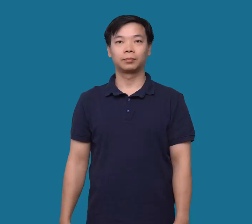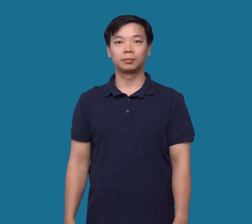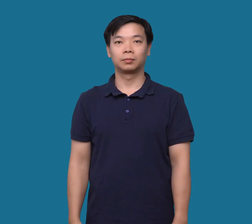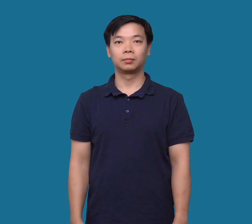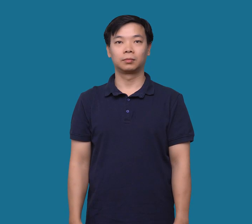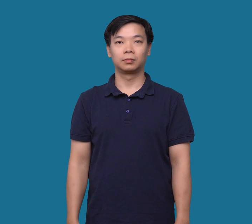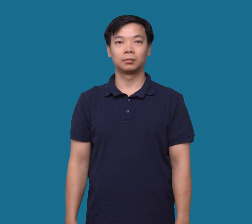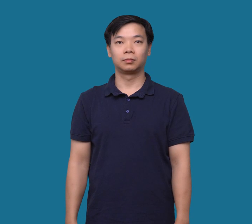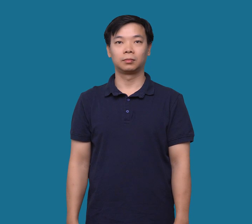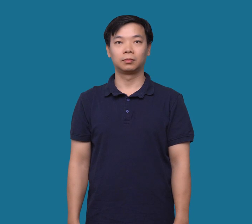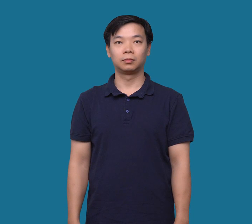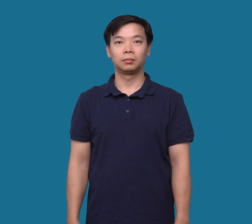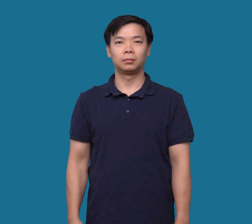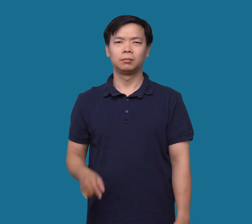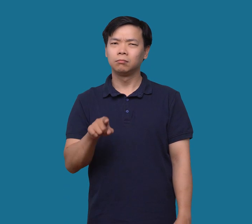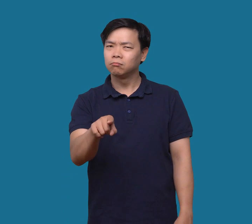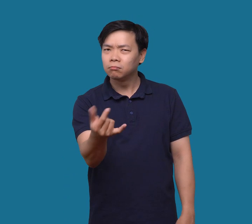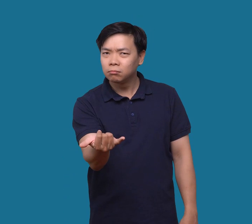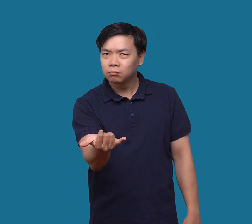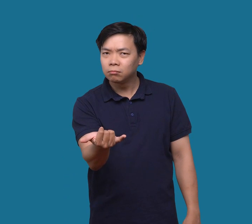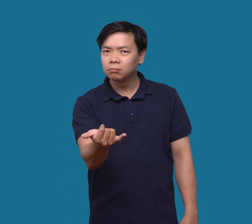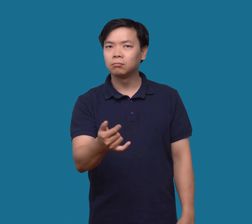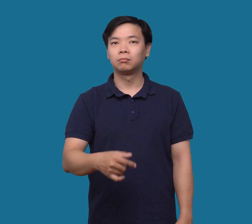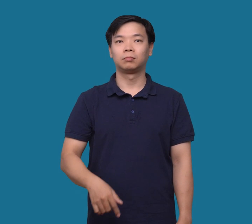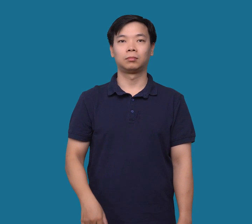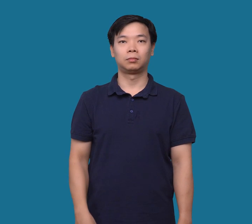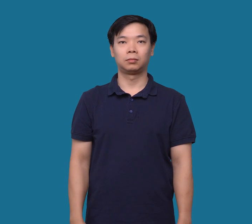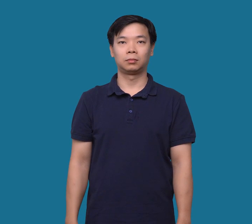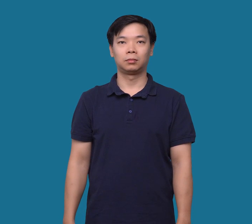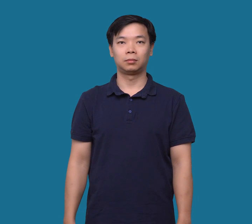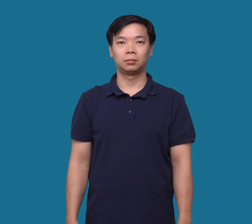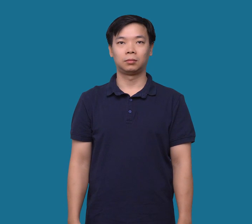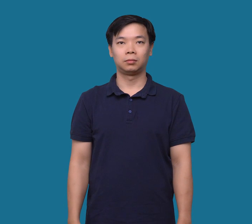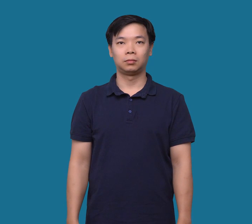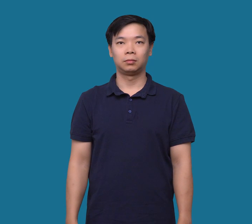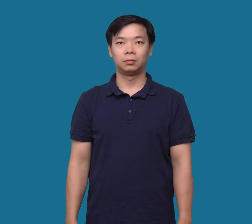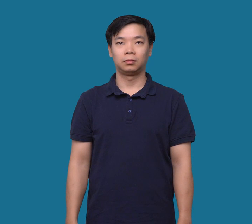vì sao?